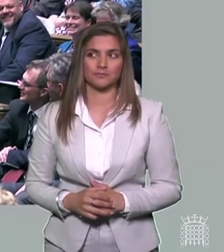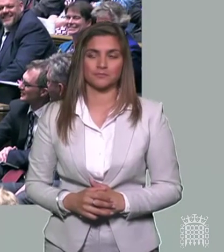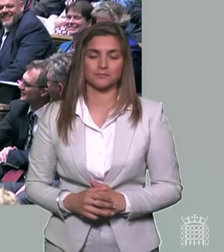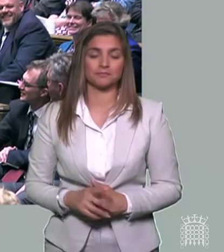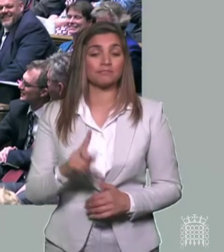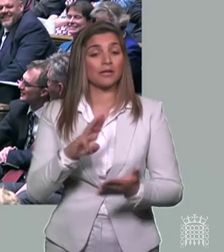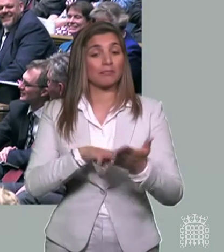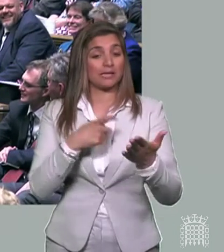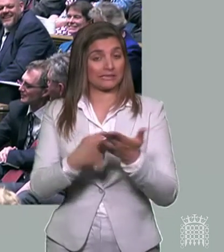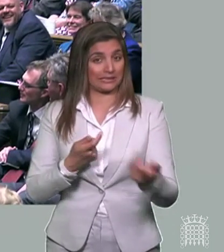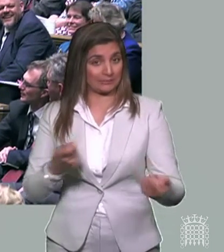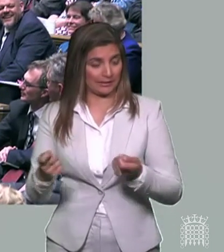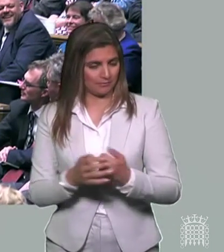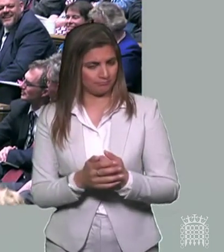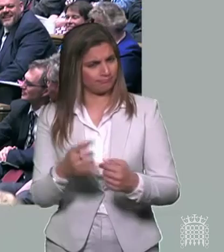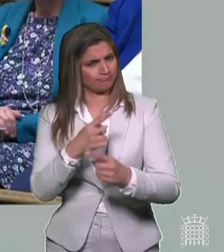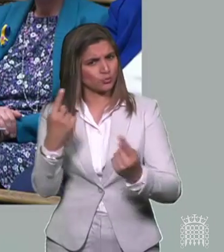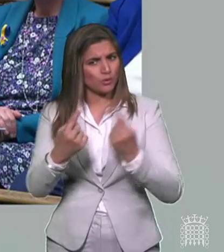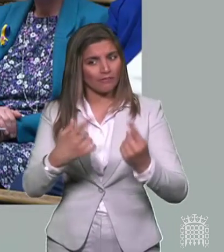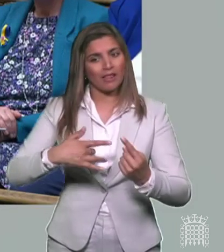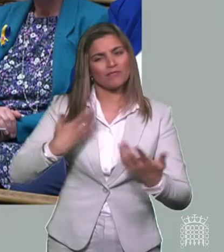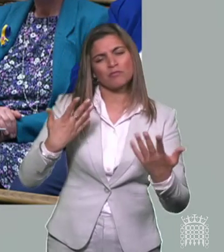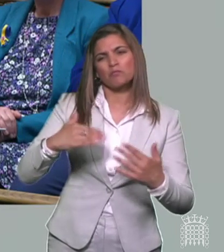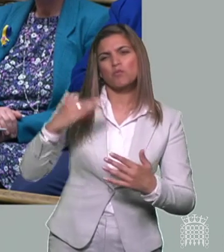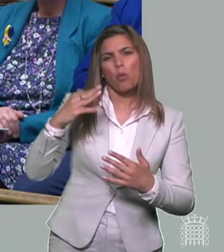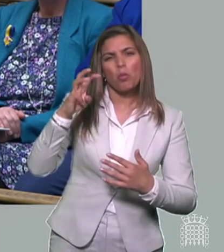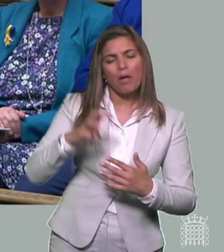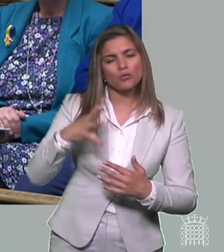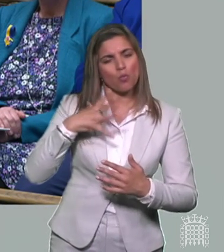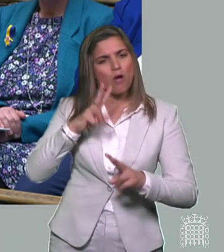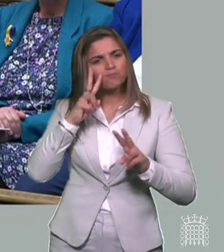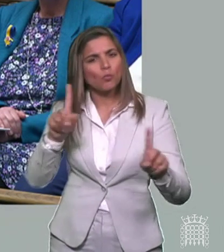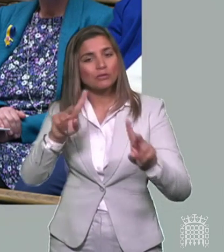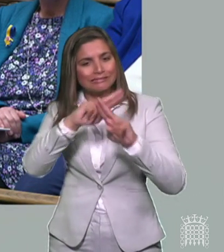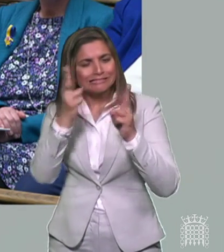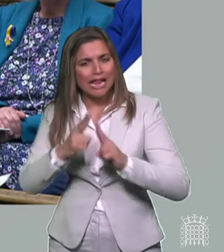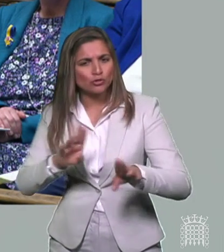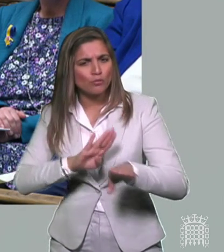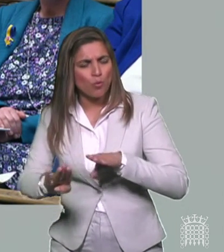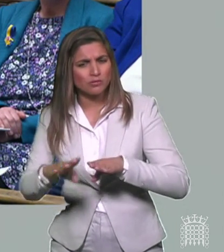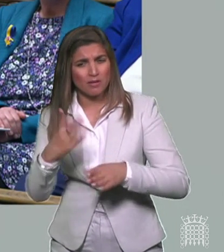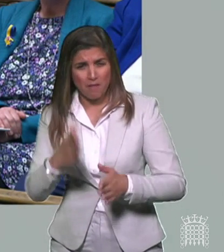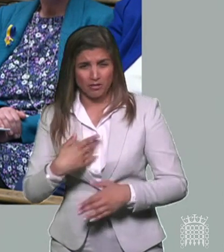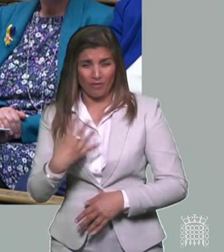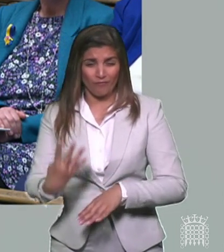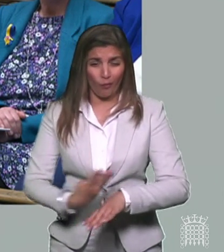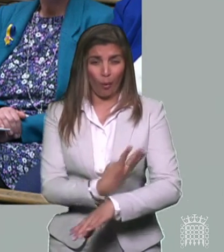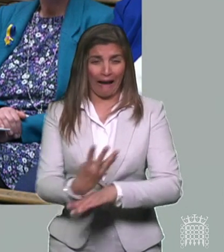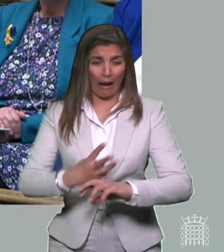Mr Speaker, if you live in north Wales and want to watch international sport, you will have to travel four hours to Cardiff or Swansea.